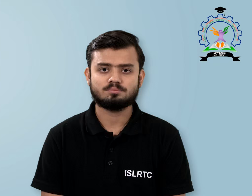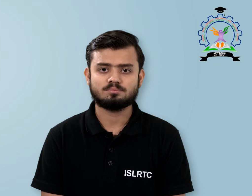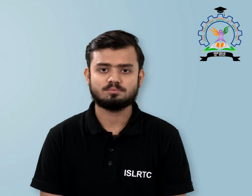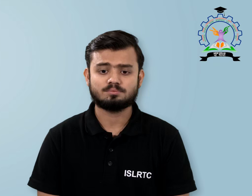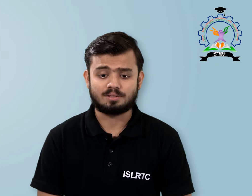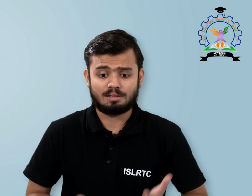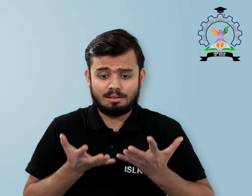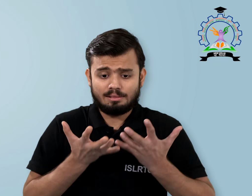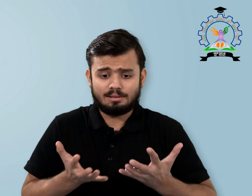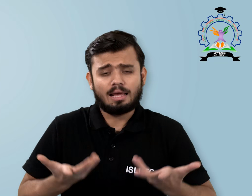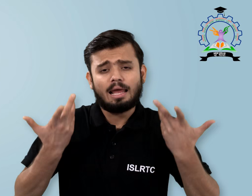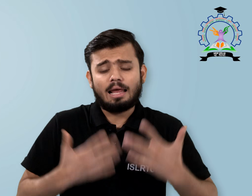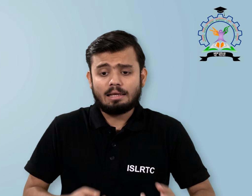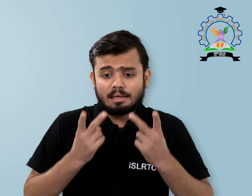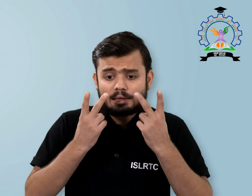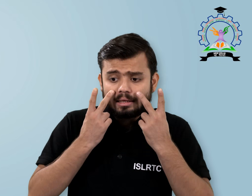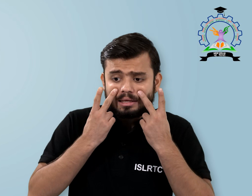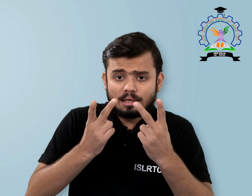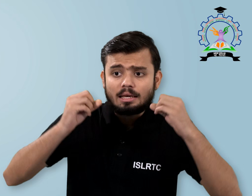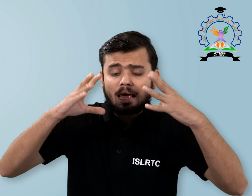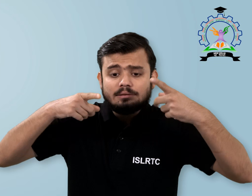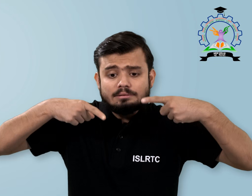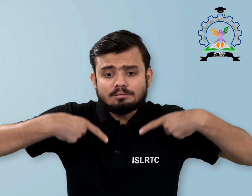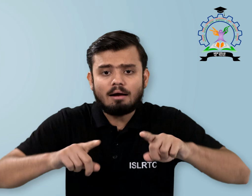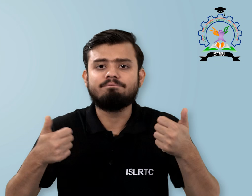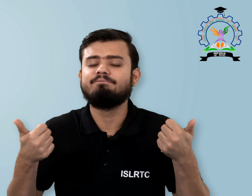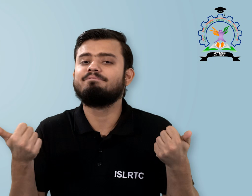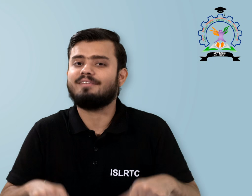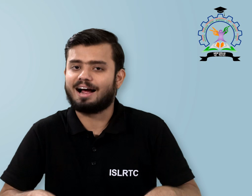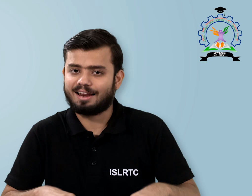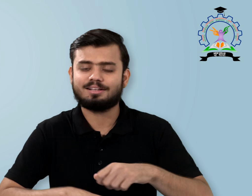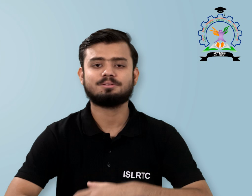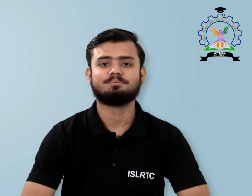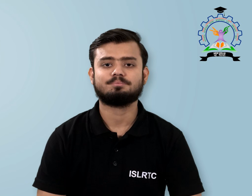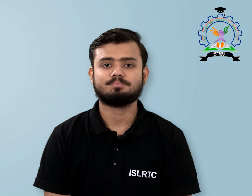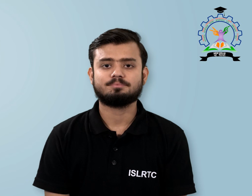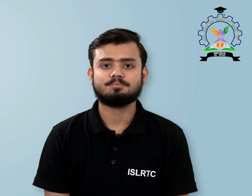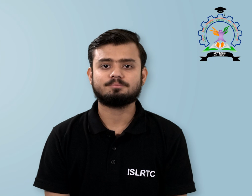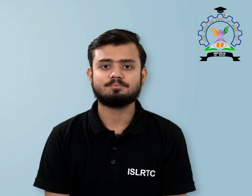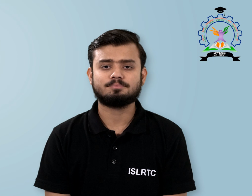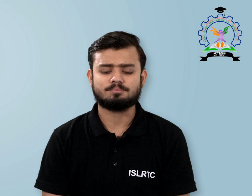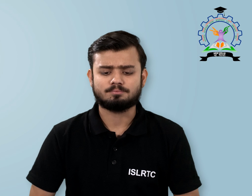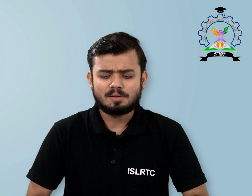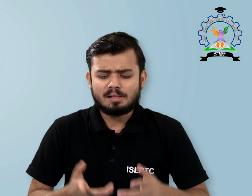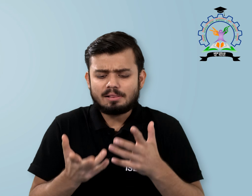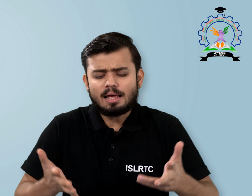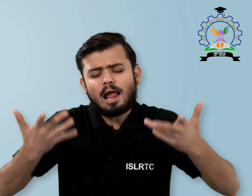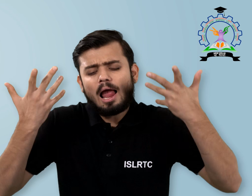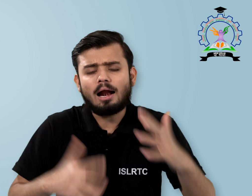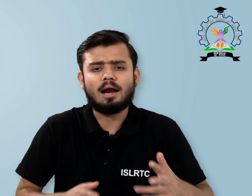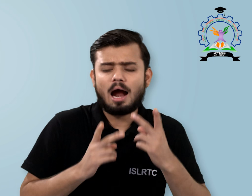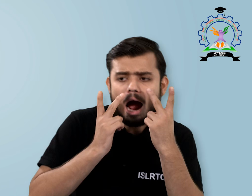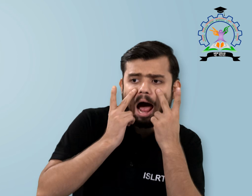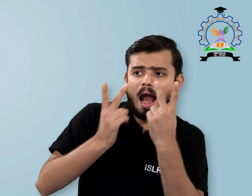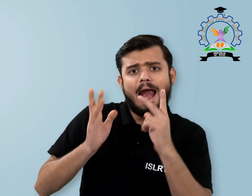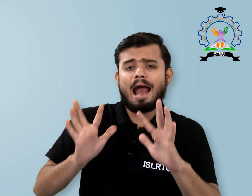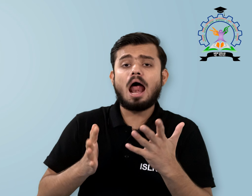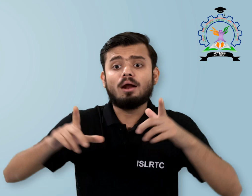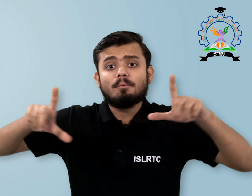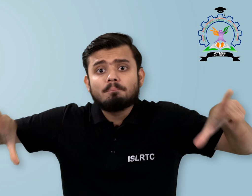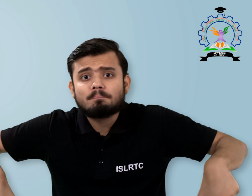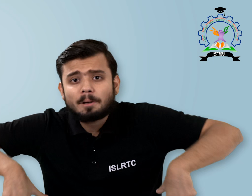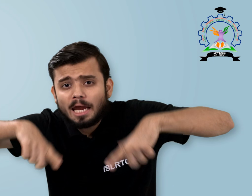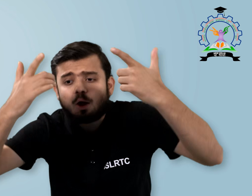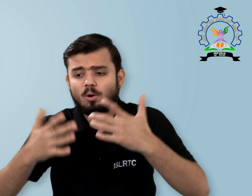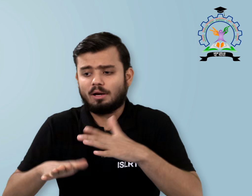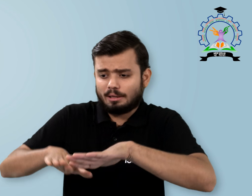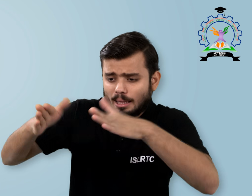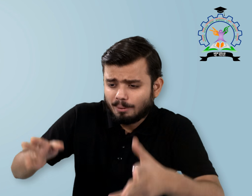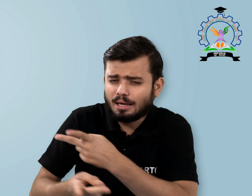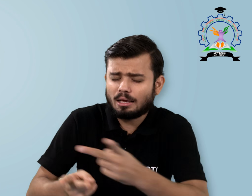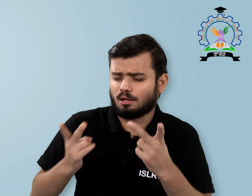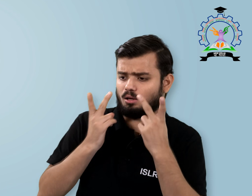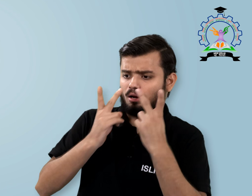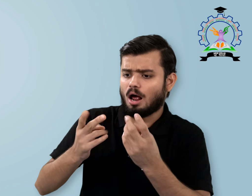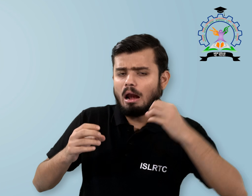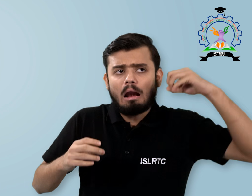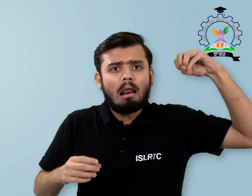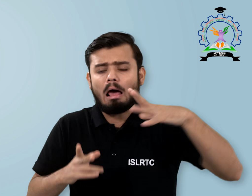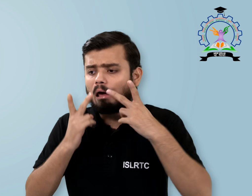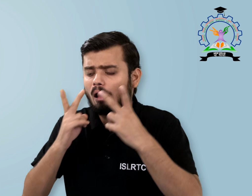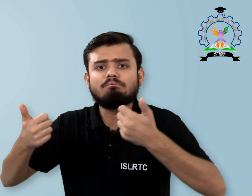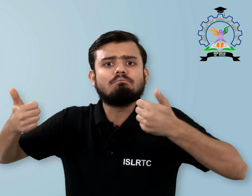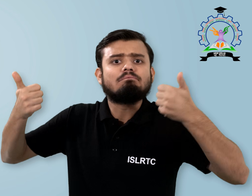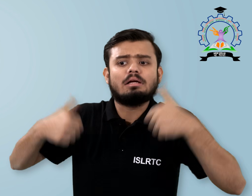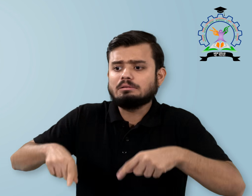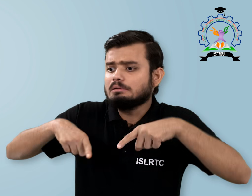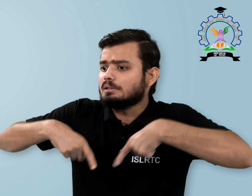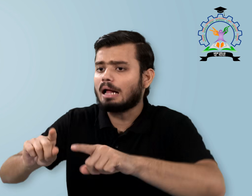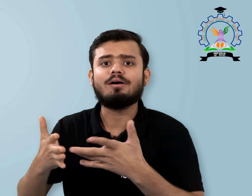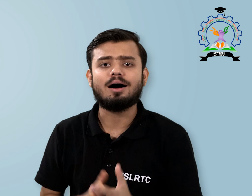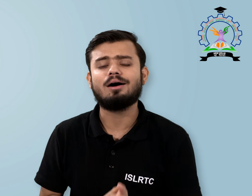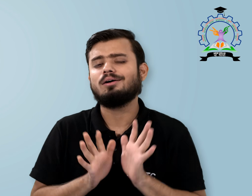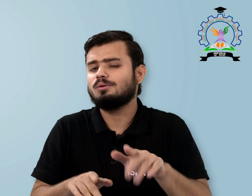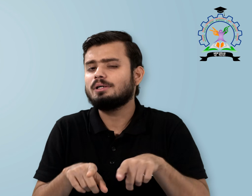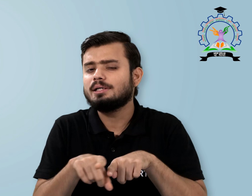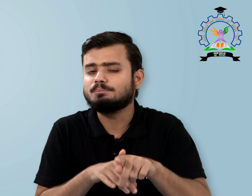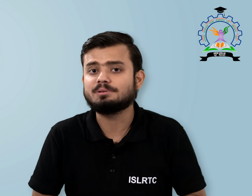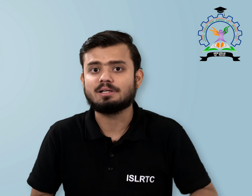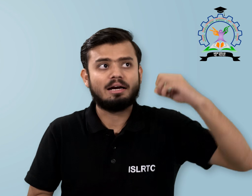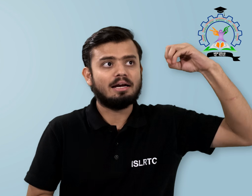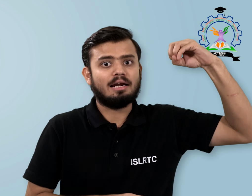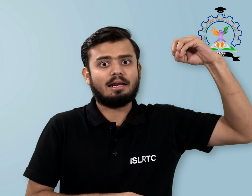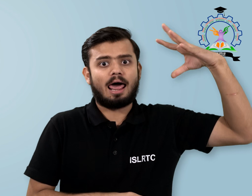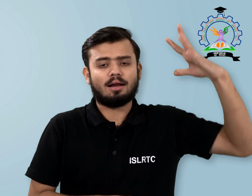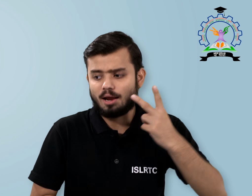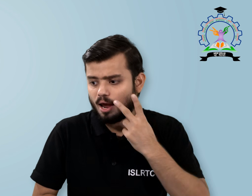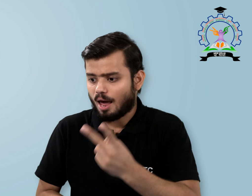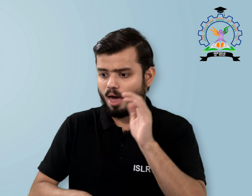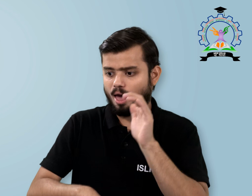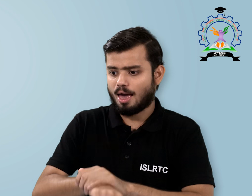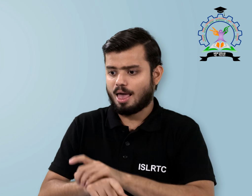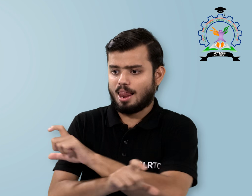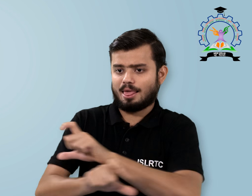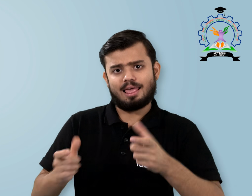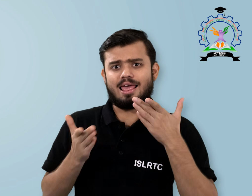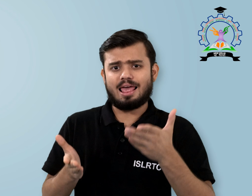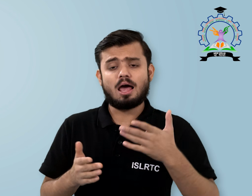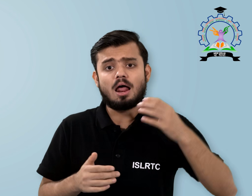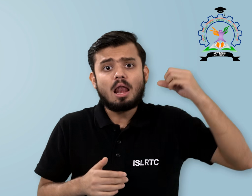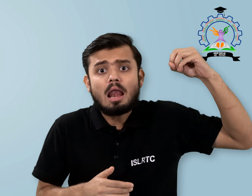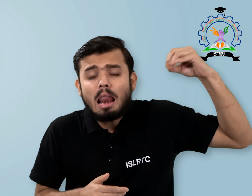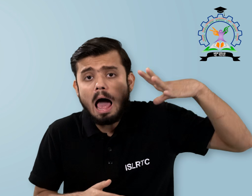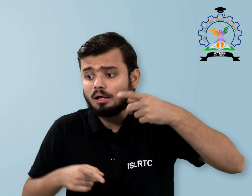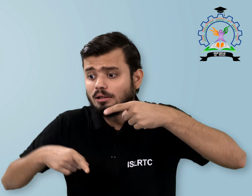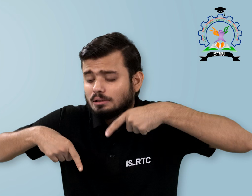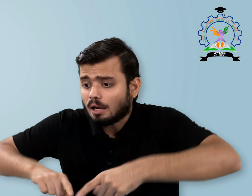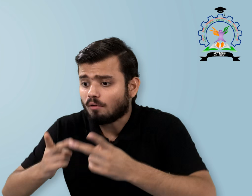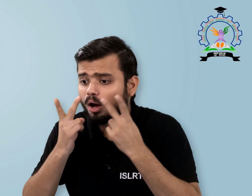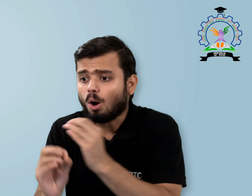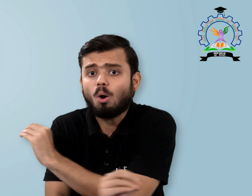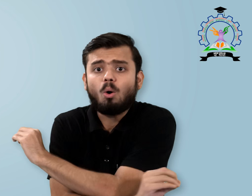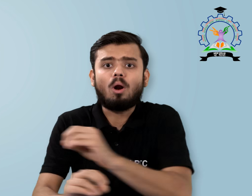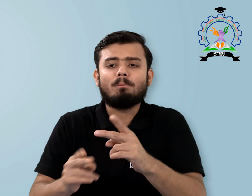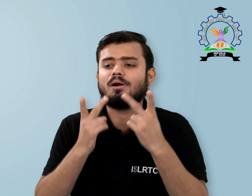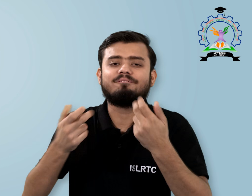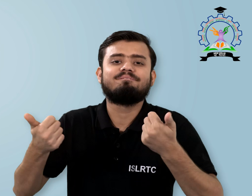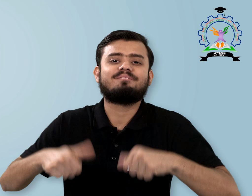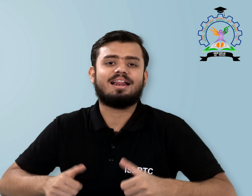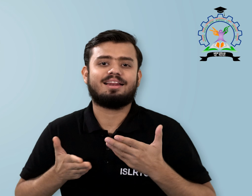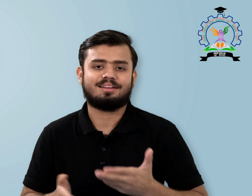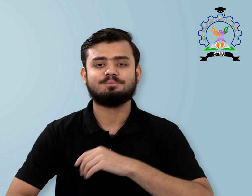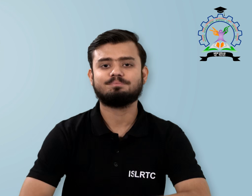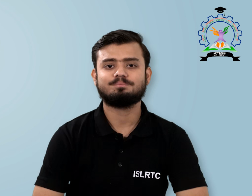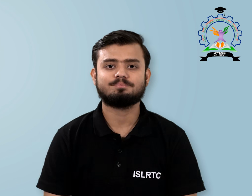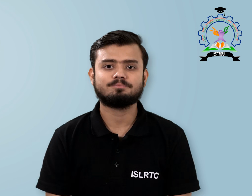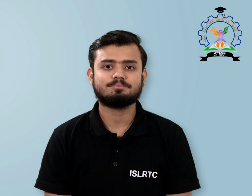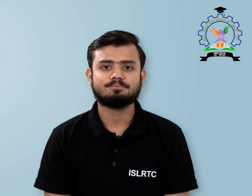Non-luminous Something that do not produce their own light. For example, we can see a tree or a table only when there is light from the sun or a bulb. So tree and table are non-luminous.